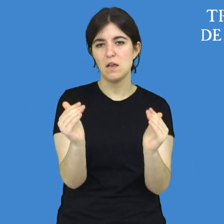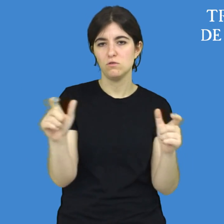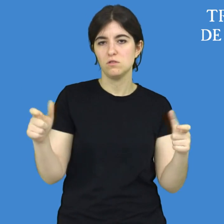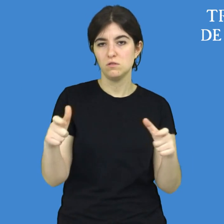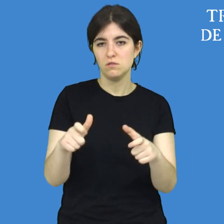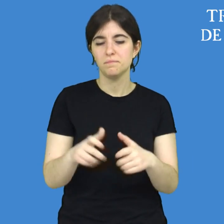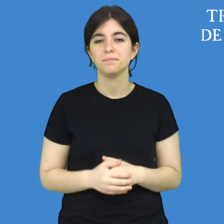reducir